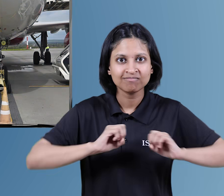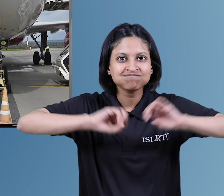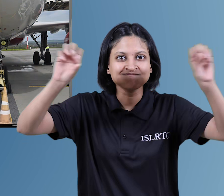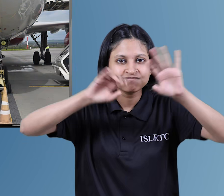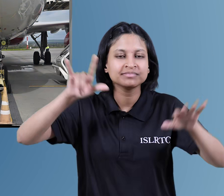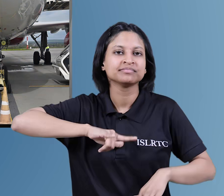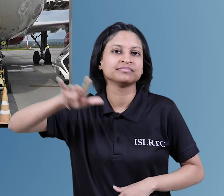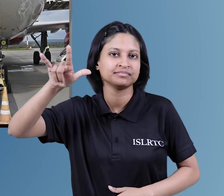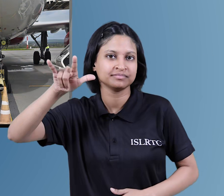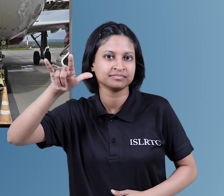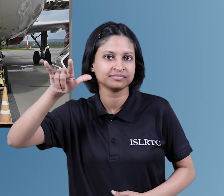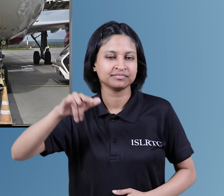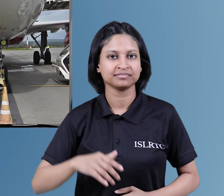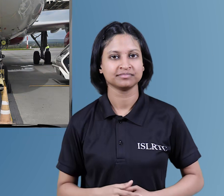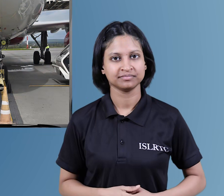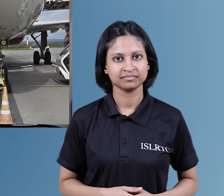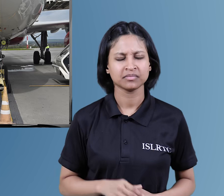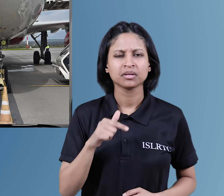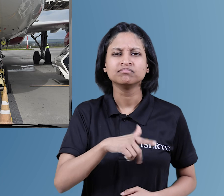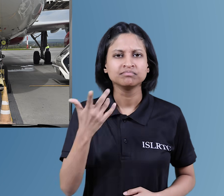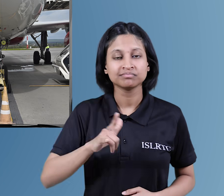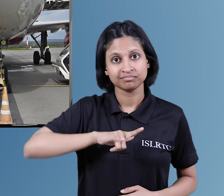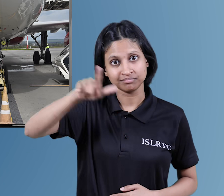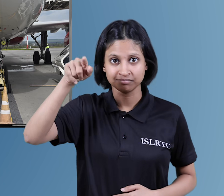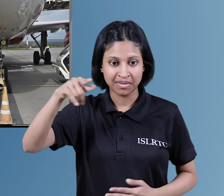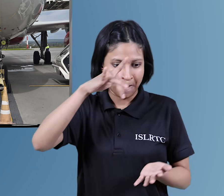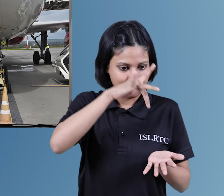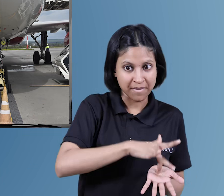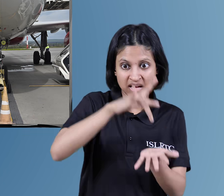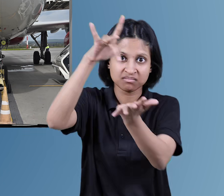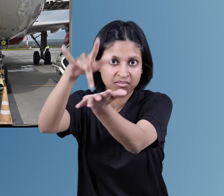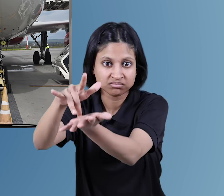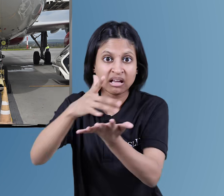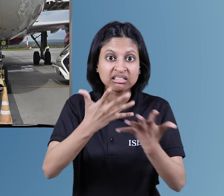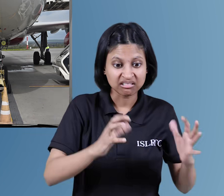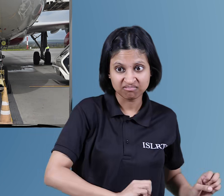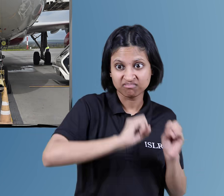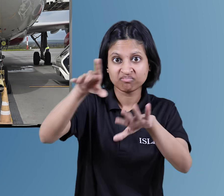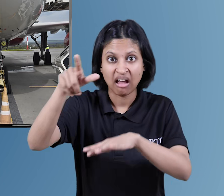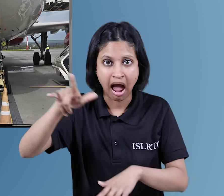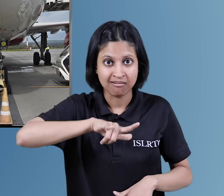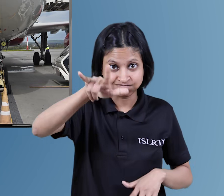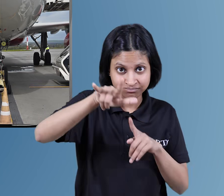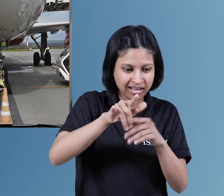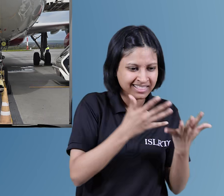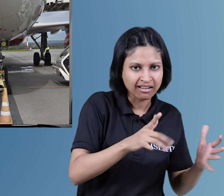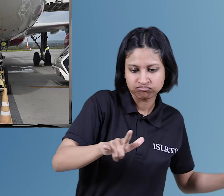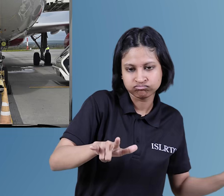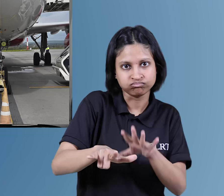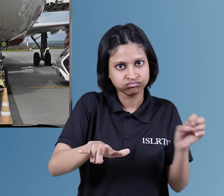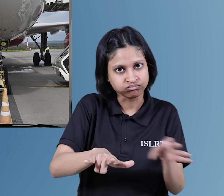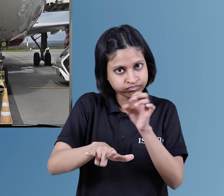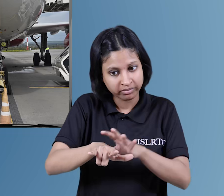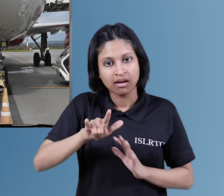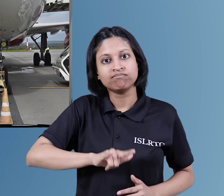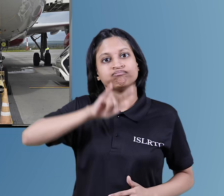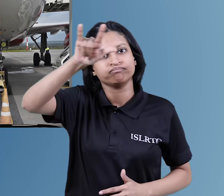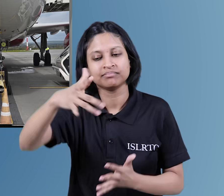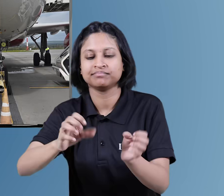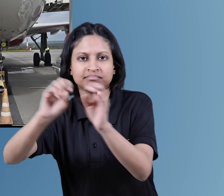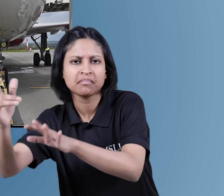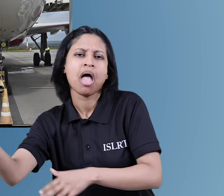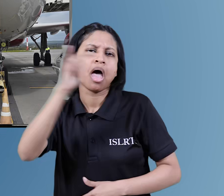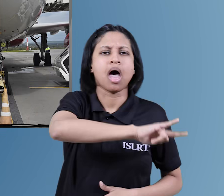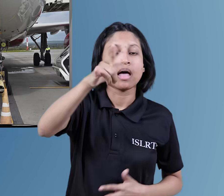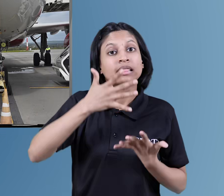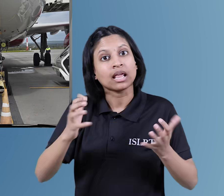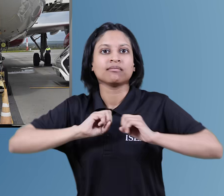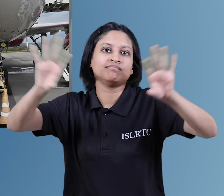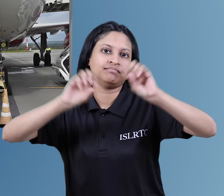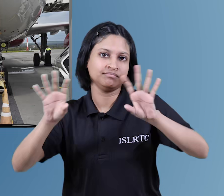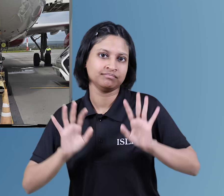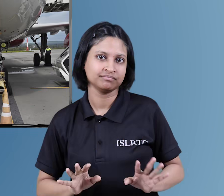Air Cargo transported by aircraft.